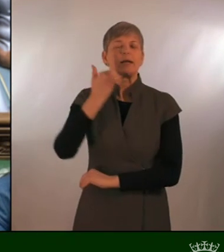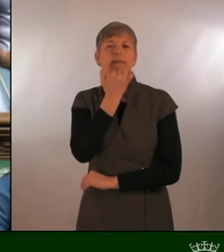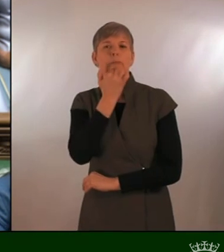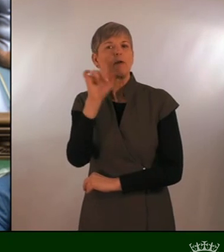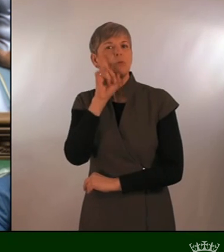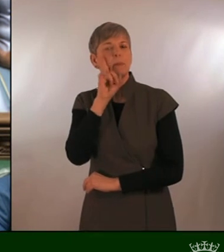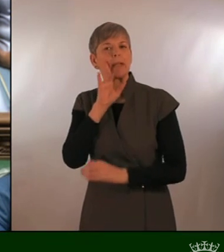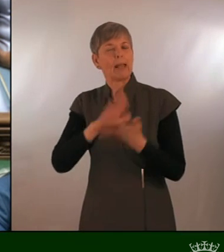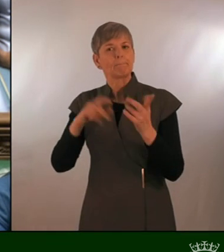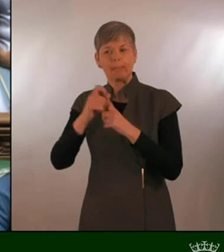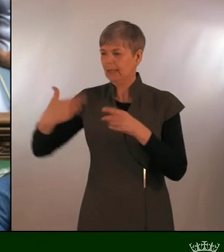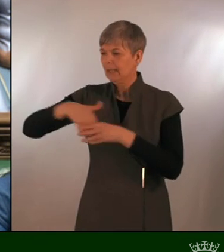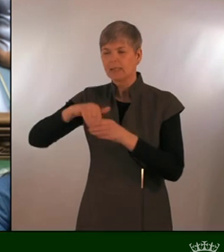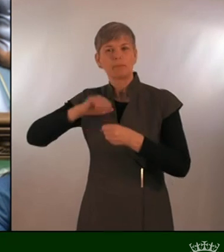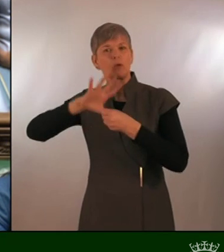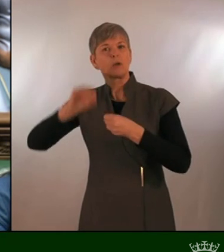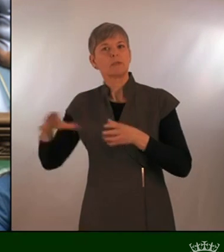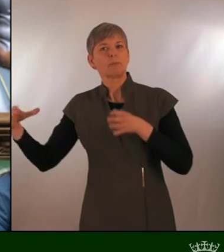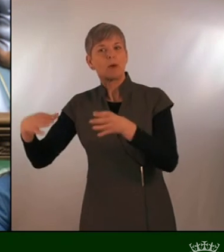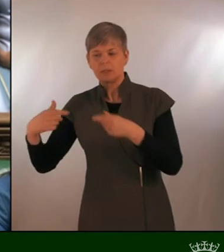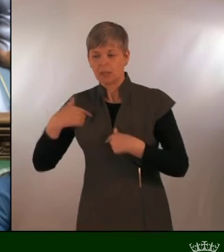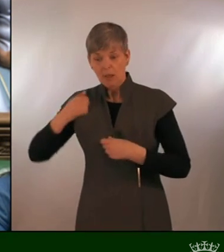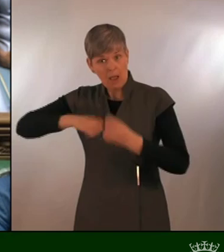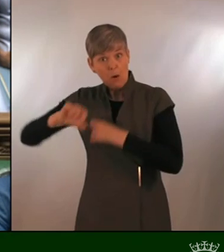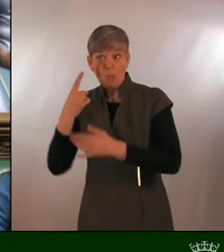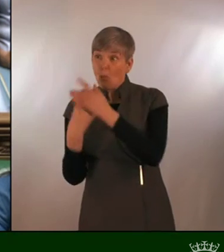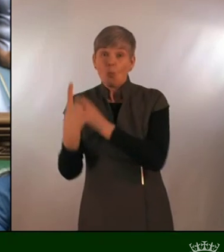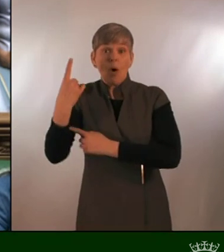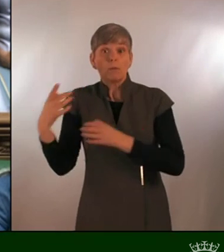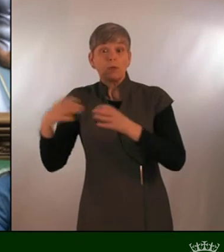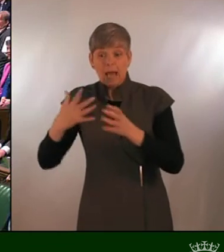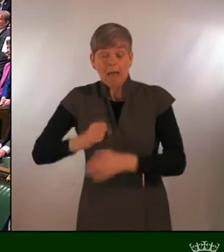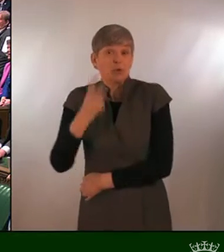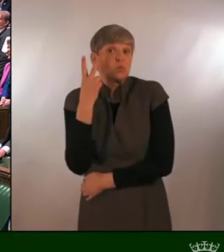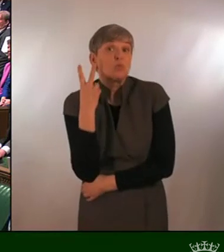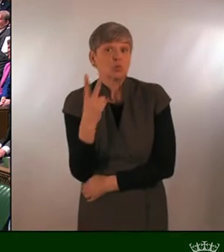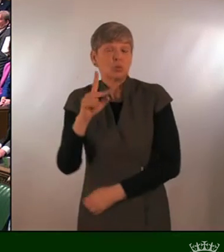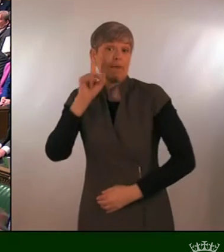I am proud that this is the only party that has produced not one, but two female Prime Ministers.